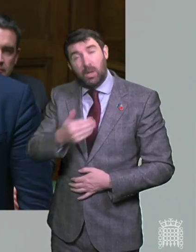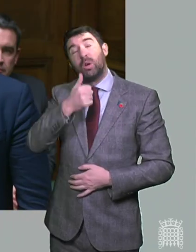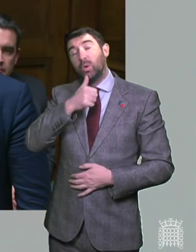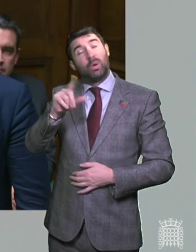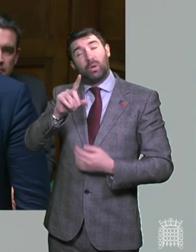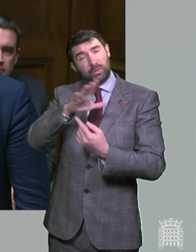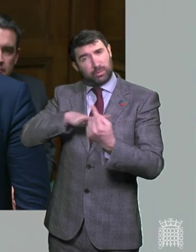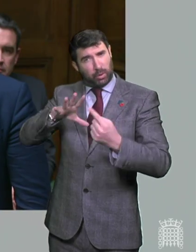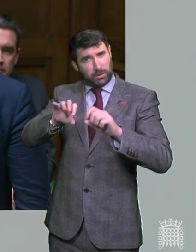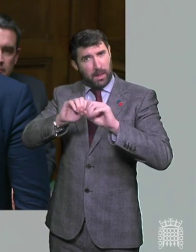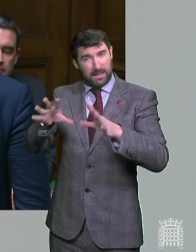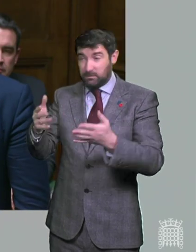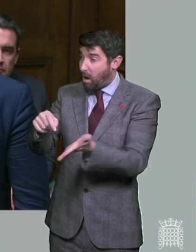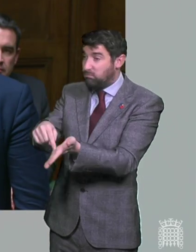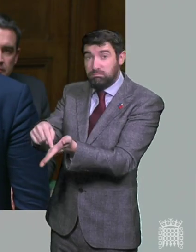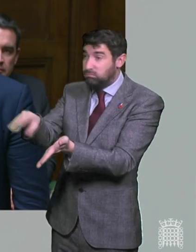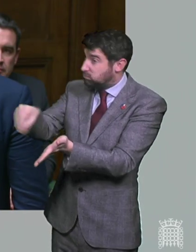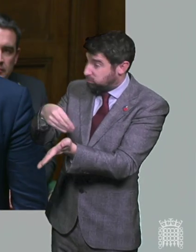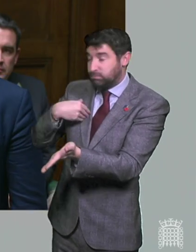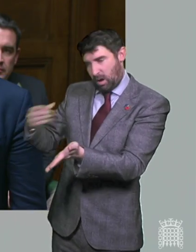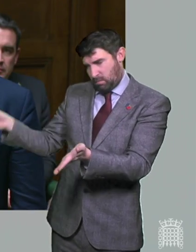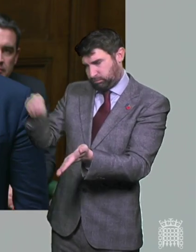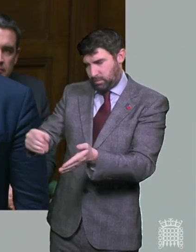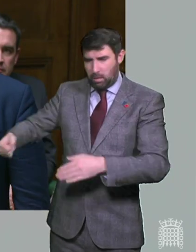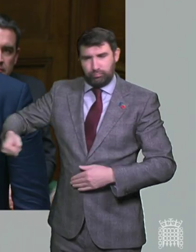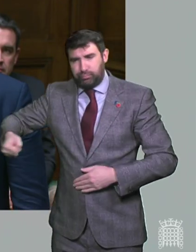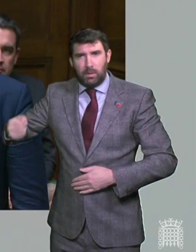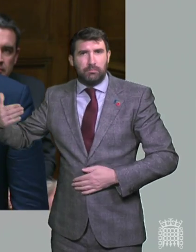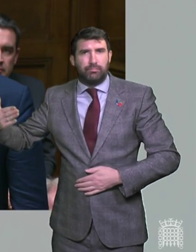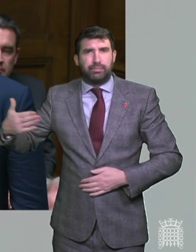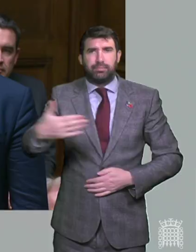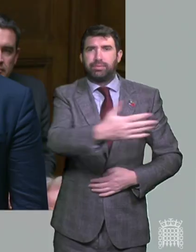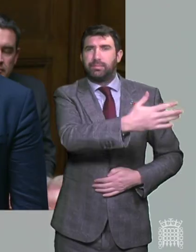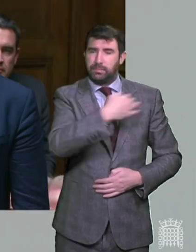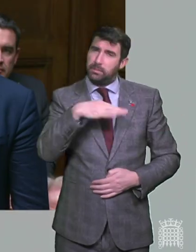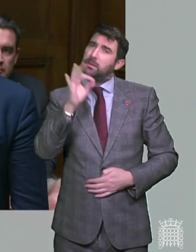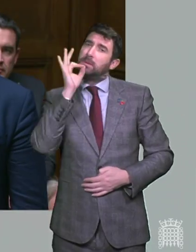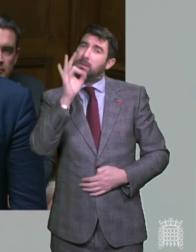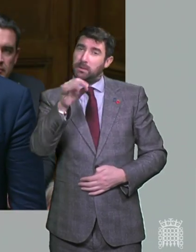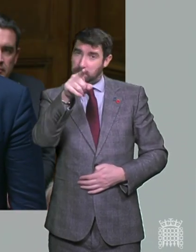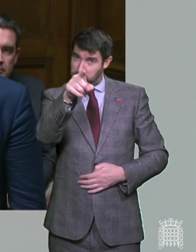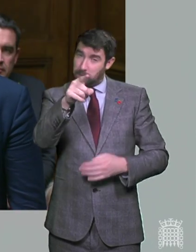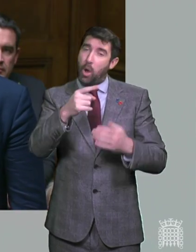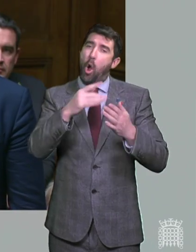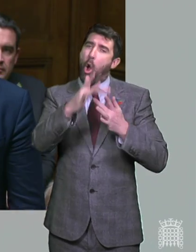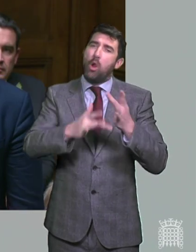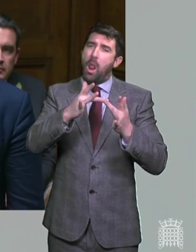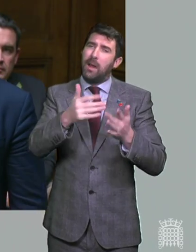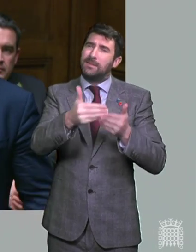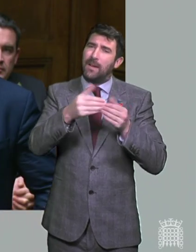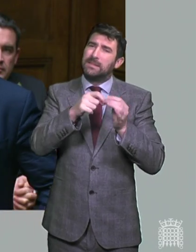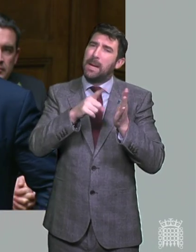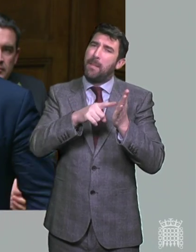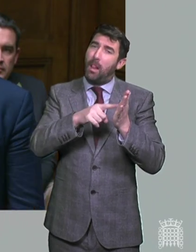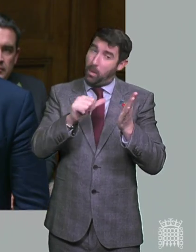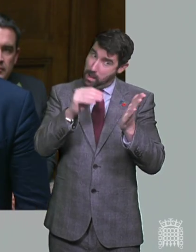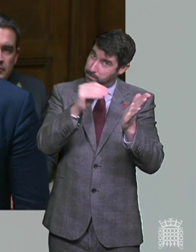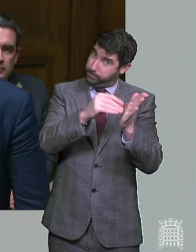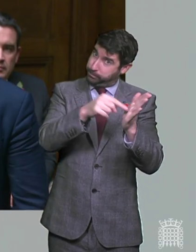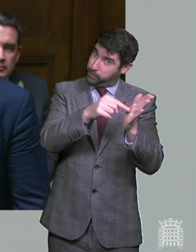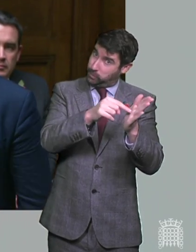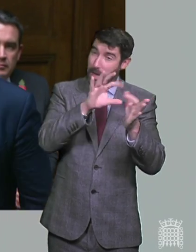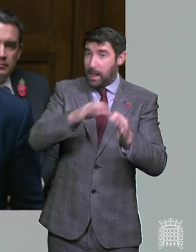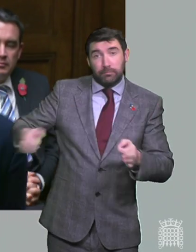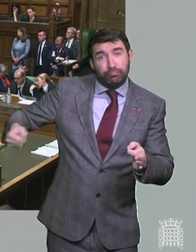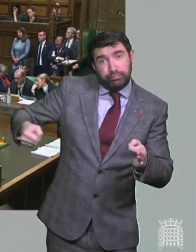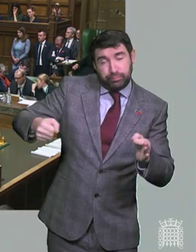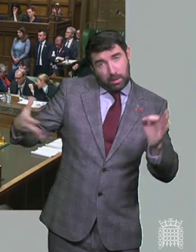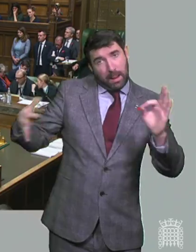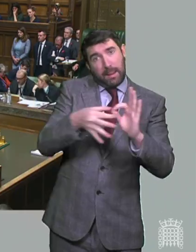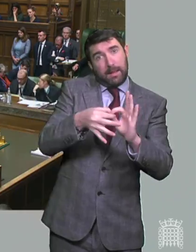Can my right honourable Friend confirm that the Online Safety Bill will require social media platforms to take effective action to remove this content, and is it also the intention of the Government to bring the Bill back later this month?